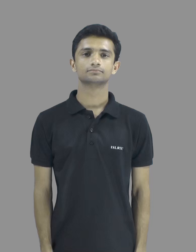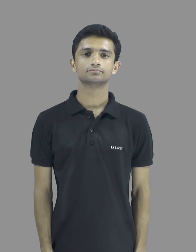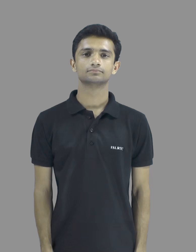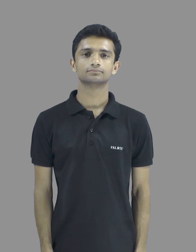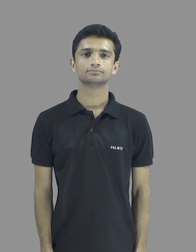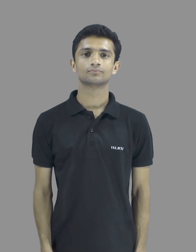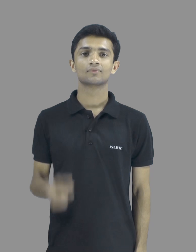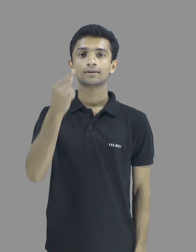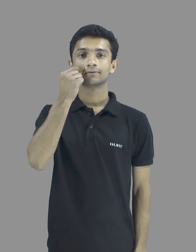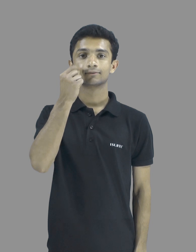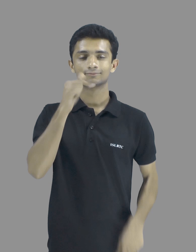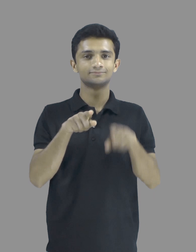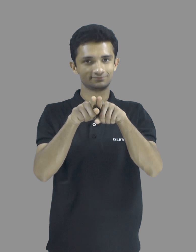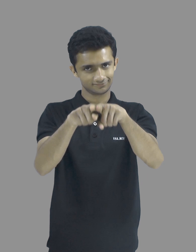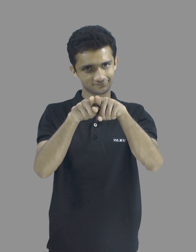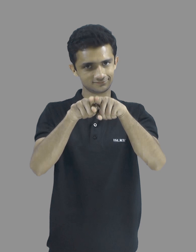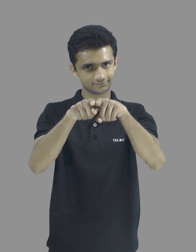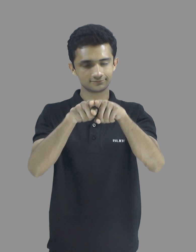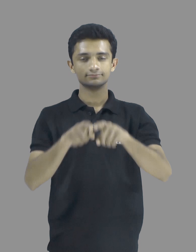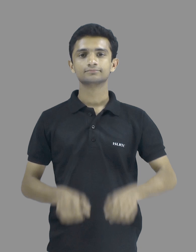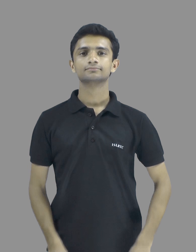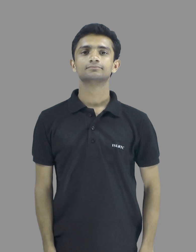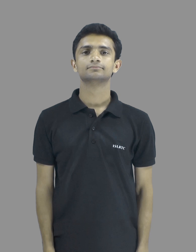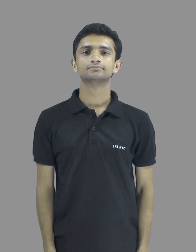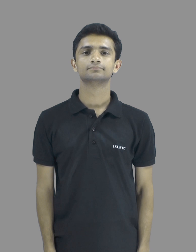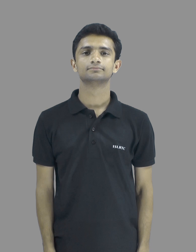Boyfriend